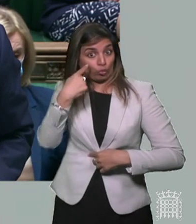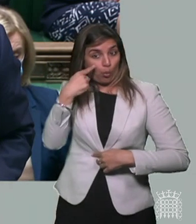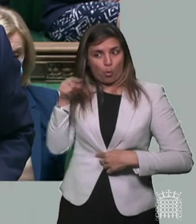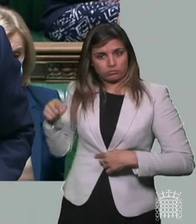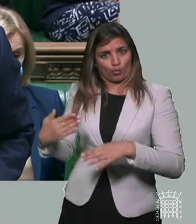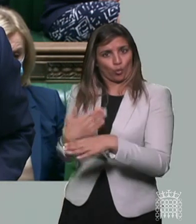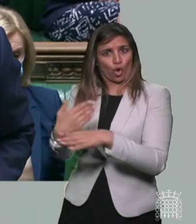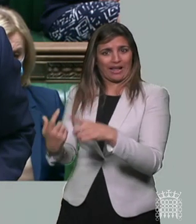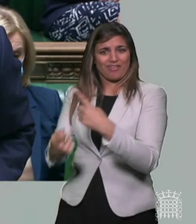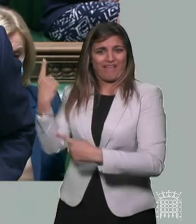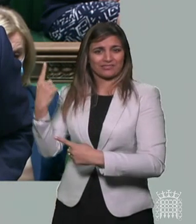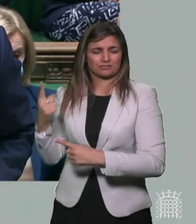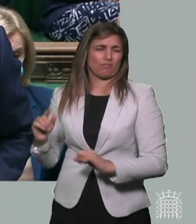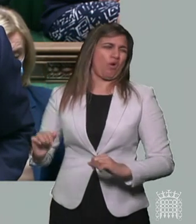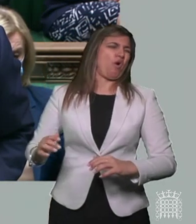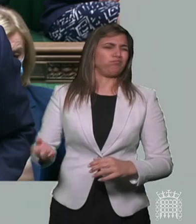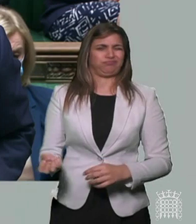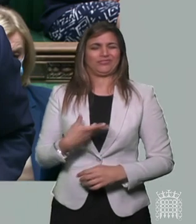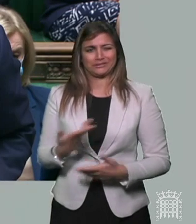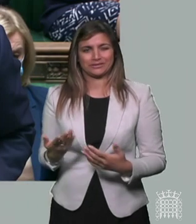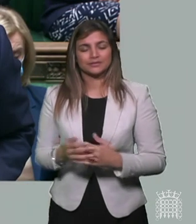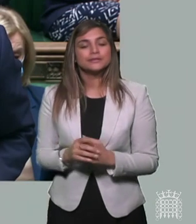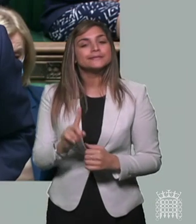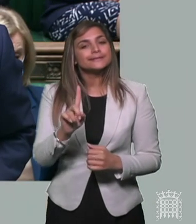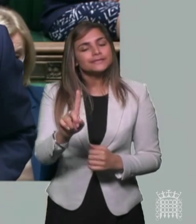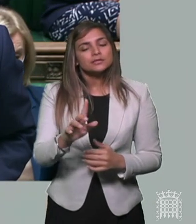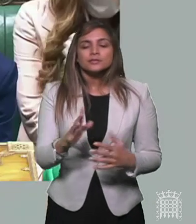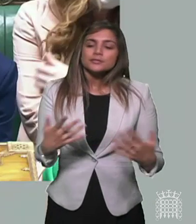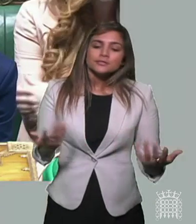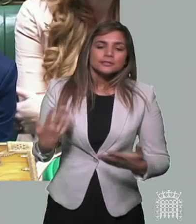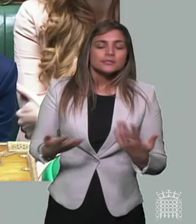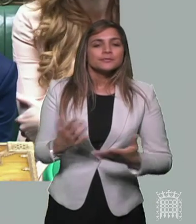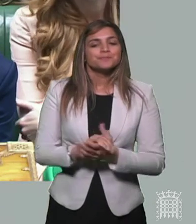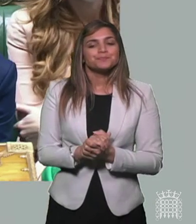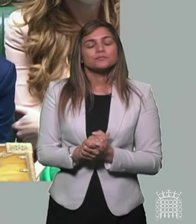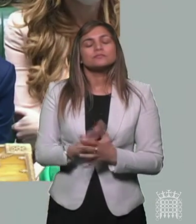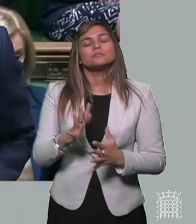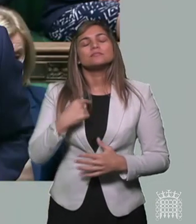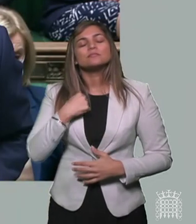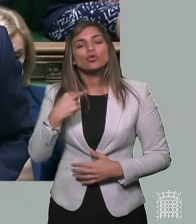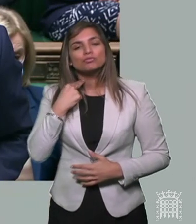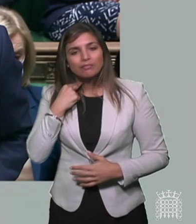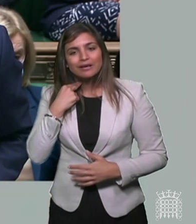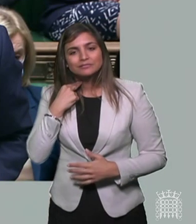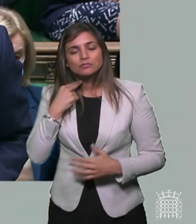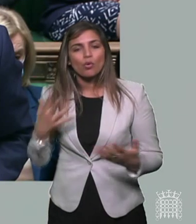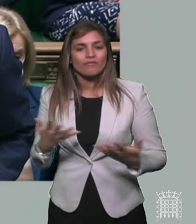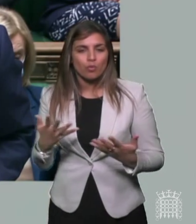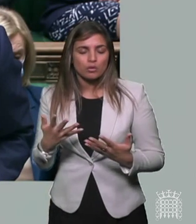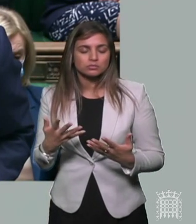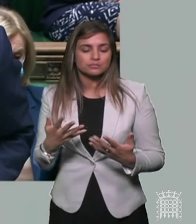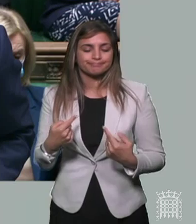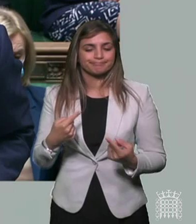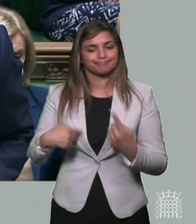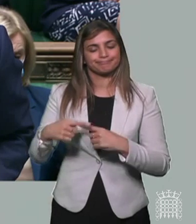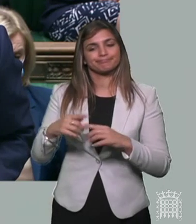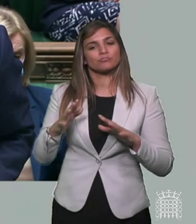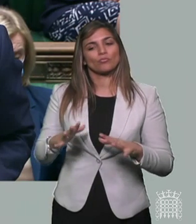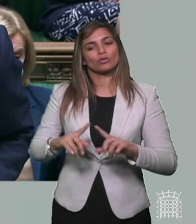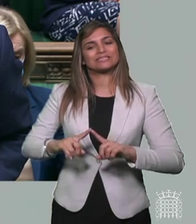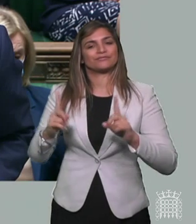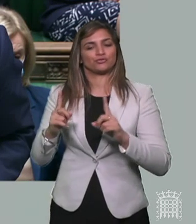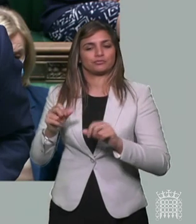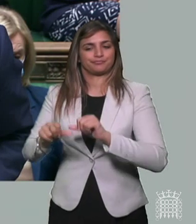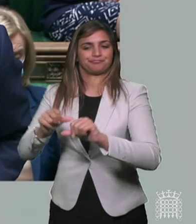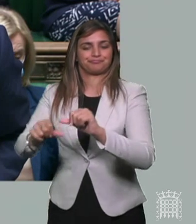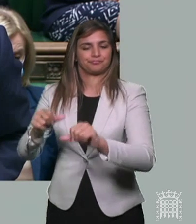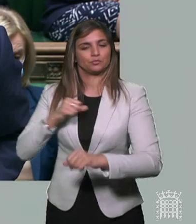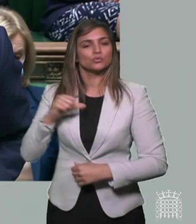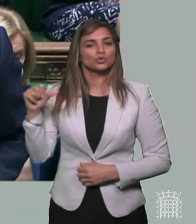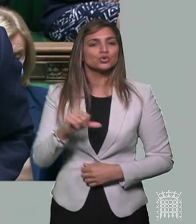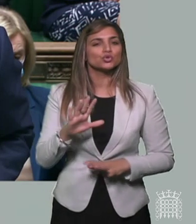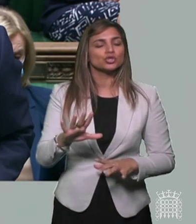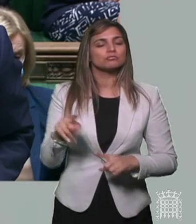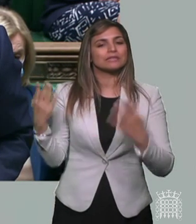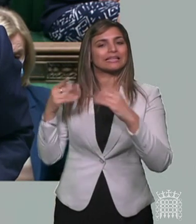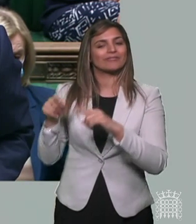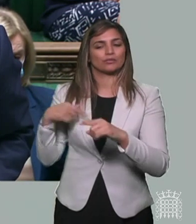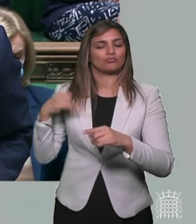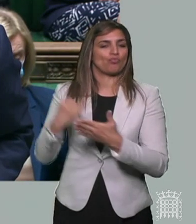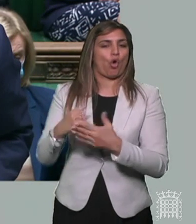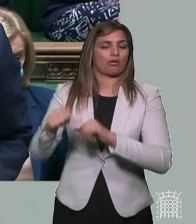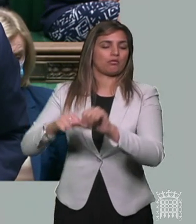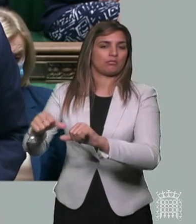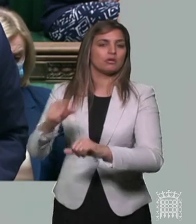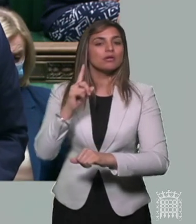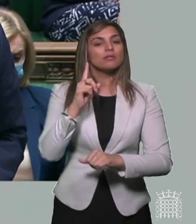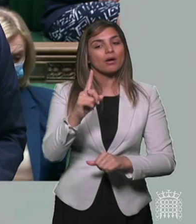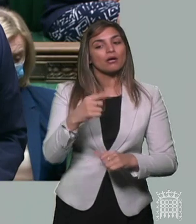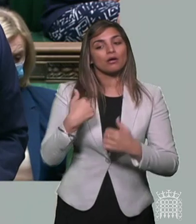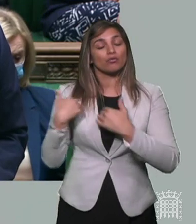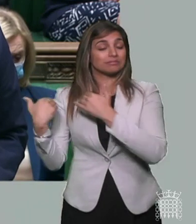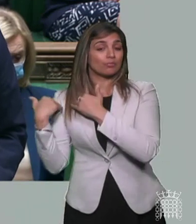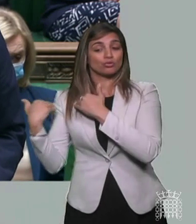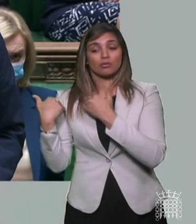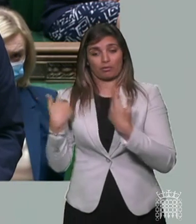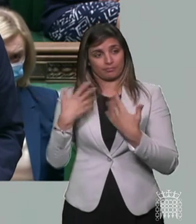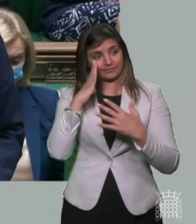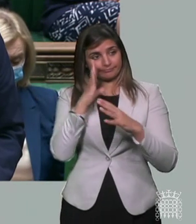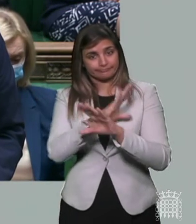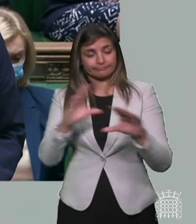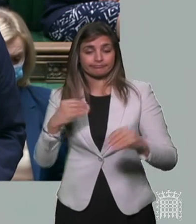I regret very much that we did not do things differently that evening, as I have said, and I take responsibility and I apologise.